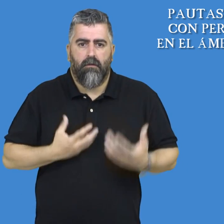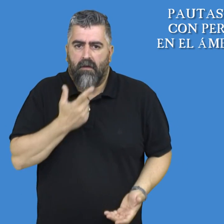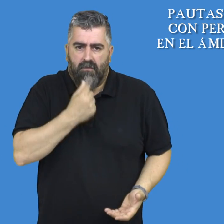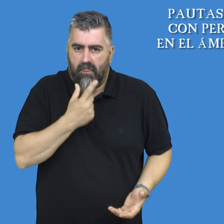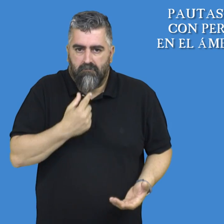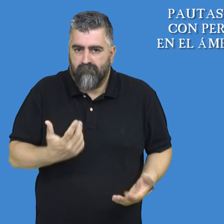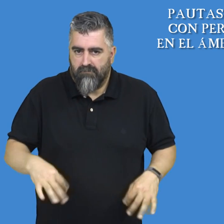fácil